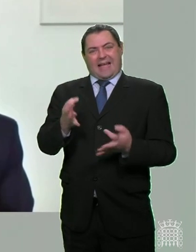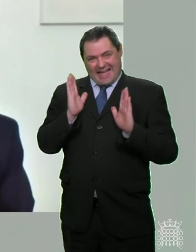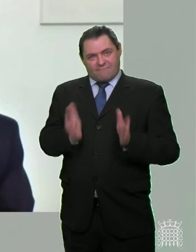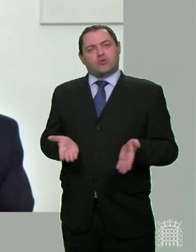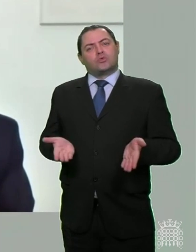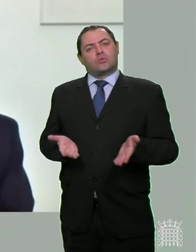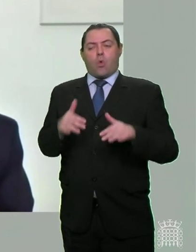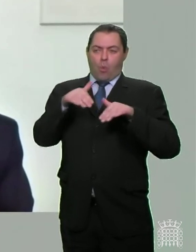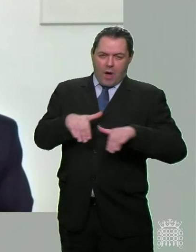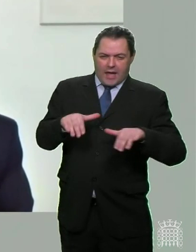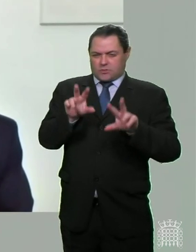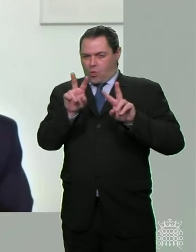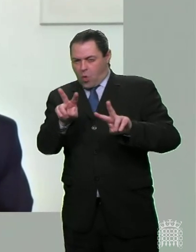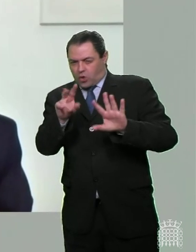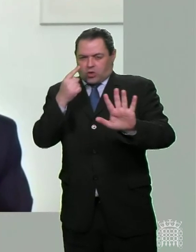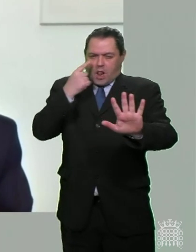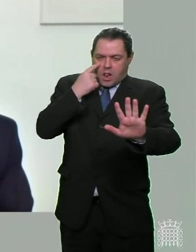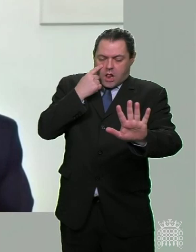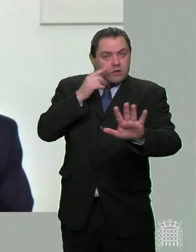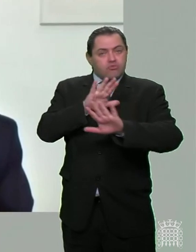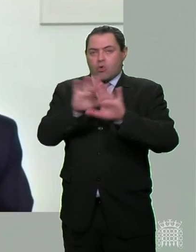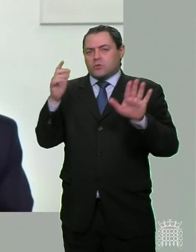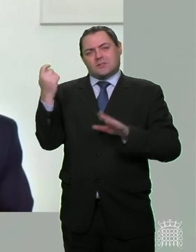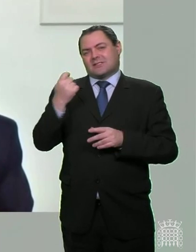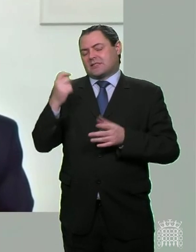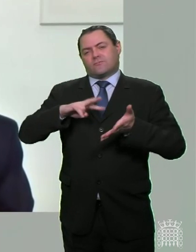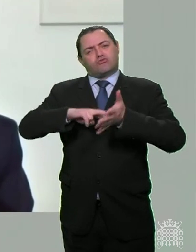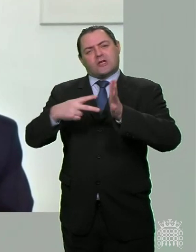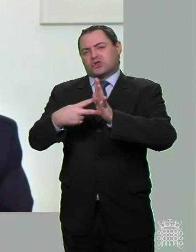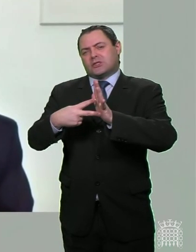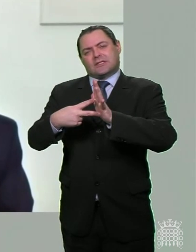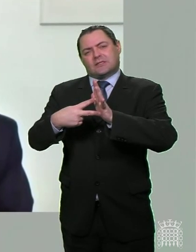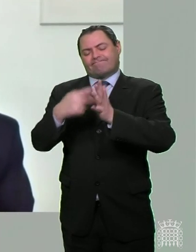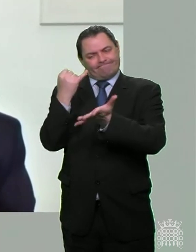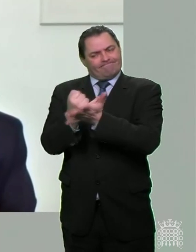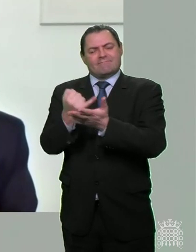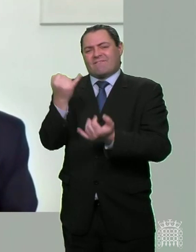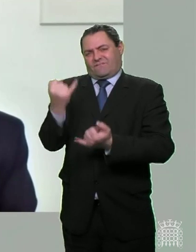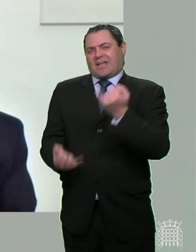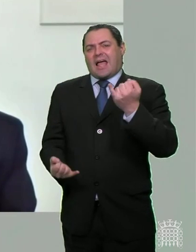Waiting and watching simply doesn’t work.” Does the Prime Minister agree with that?